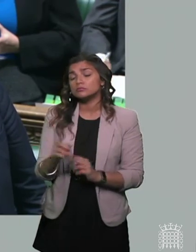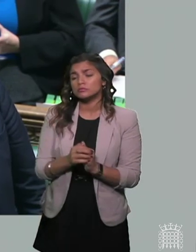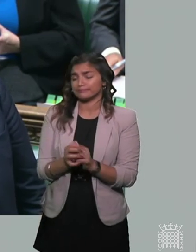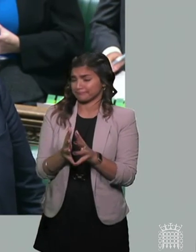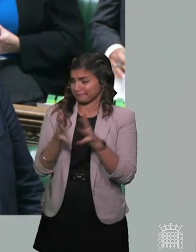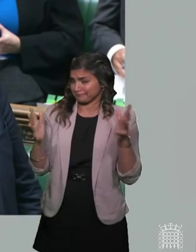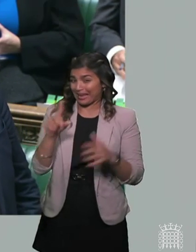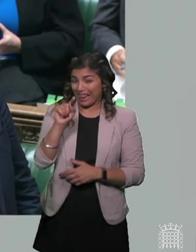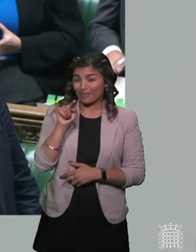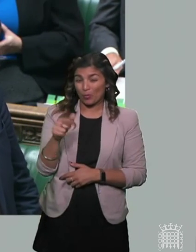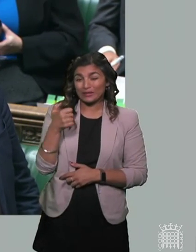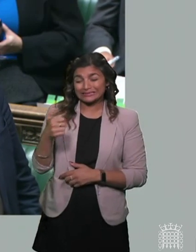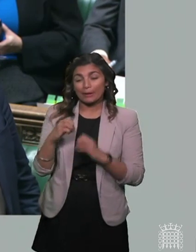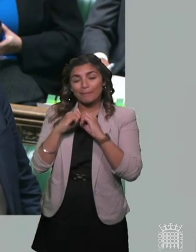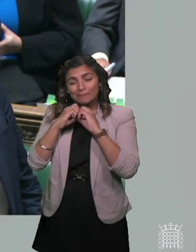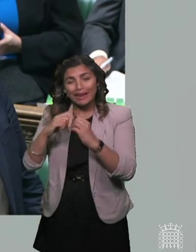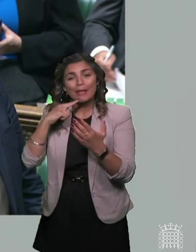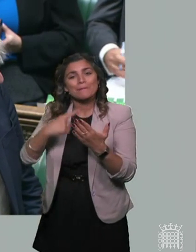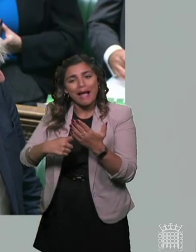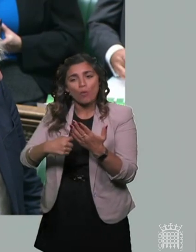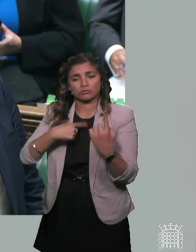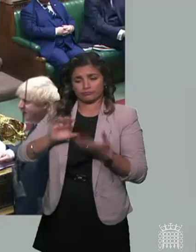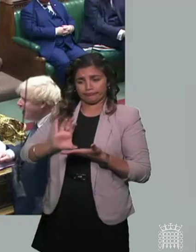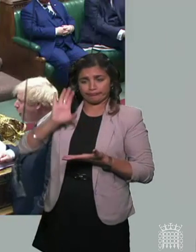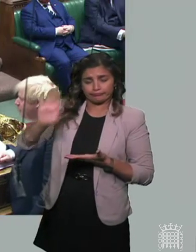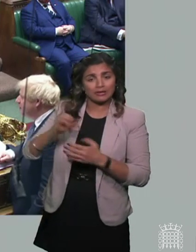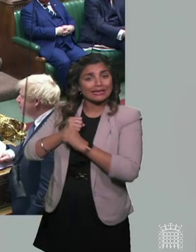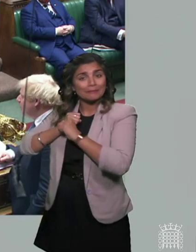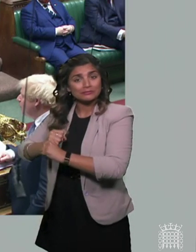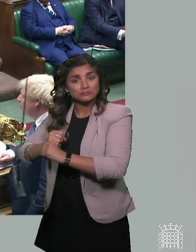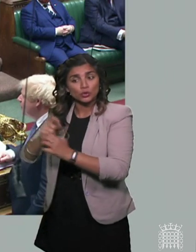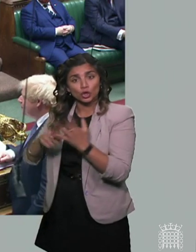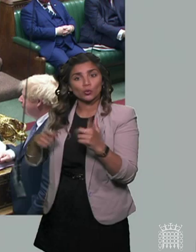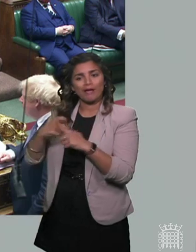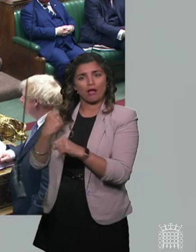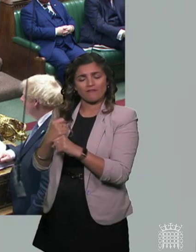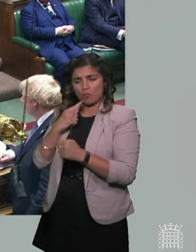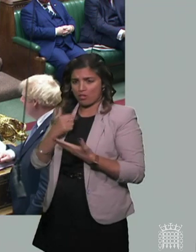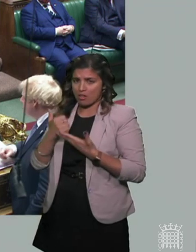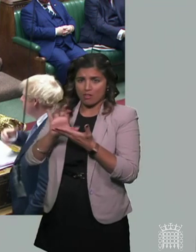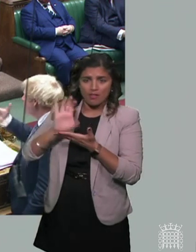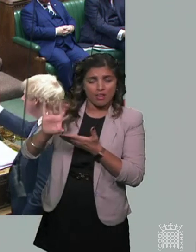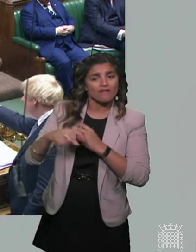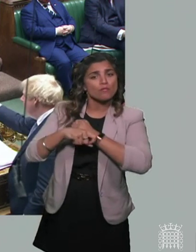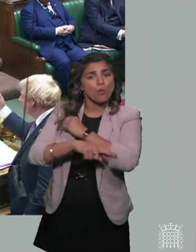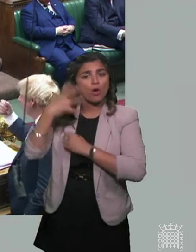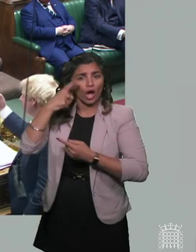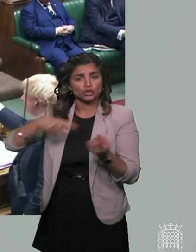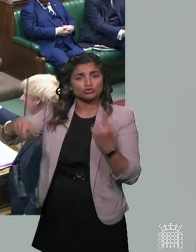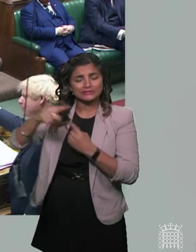6 billion commitment from the UK to help the developed world to tackle climate change.